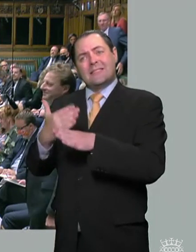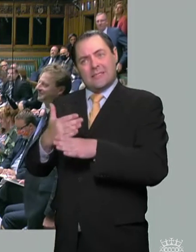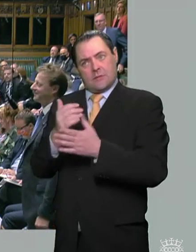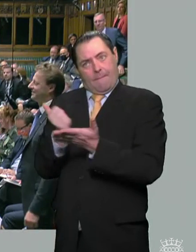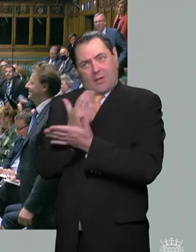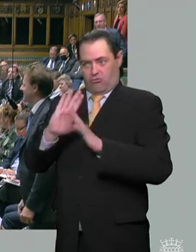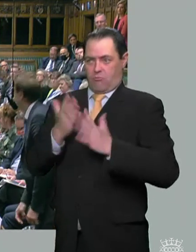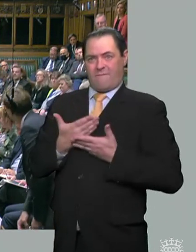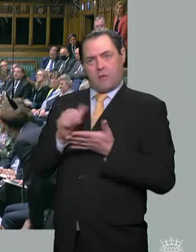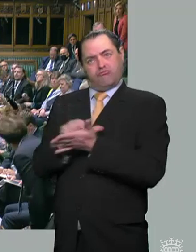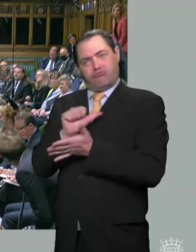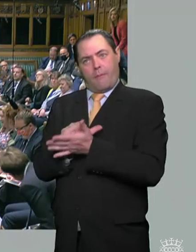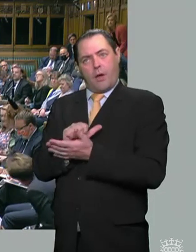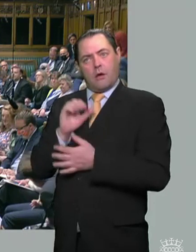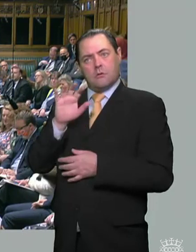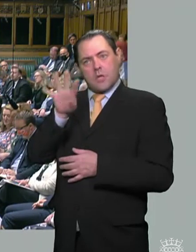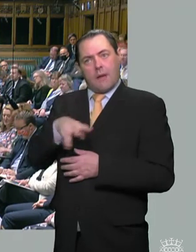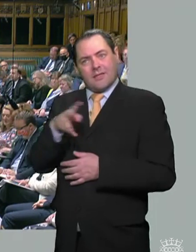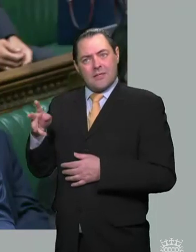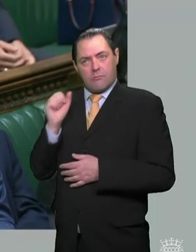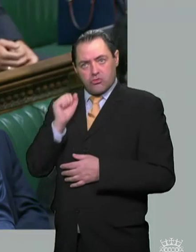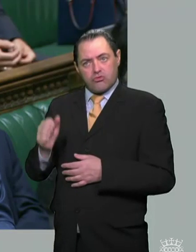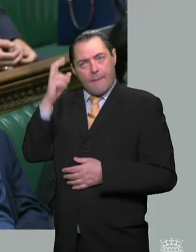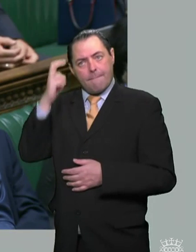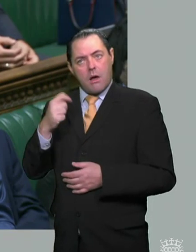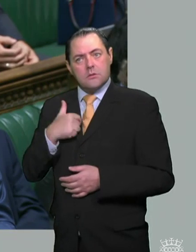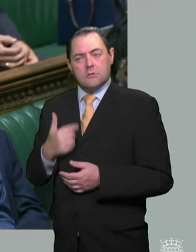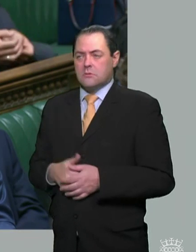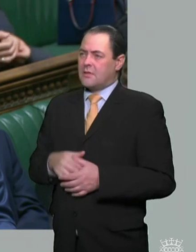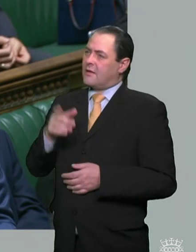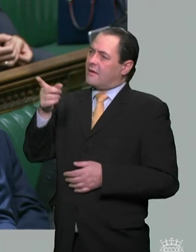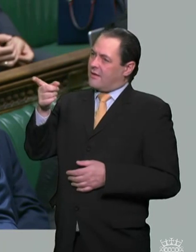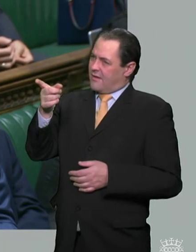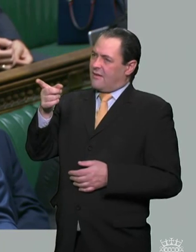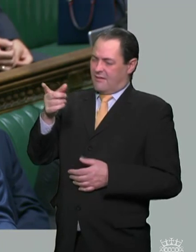I thank my honourable Friend; I know he is a great champion for the people in his constituency.